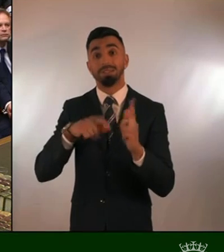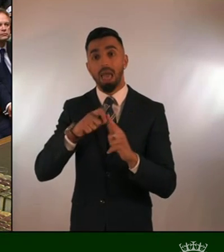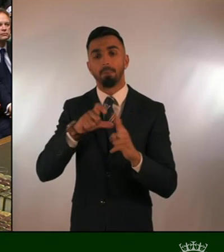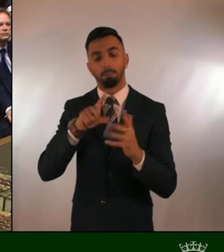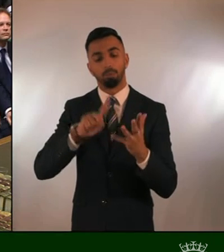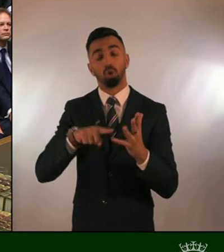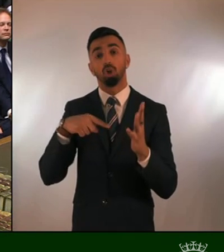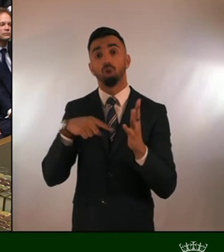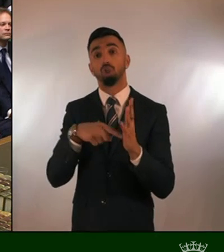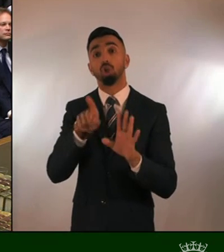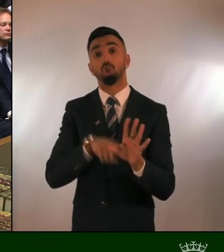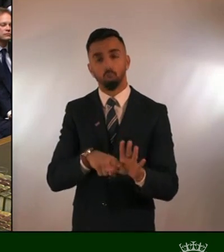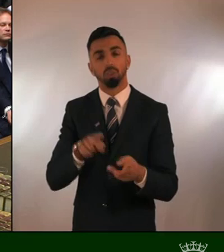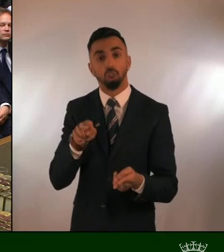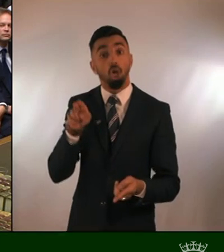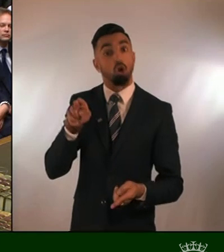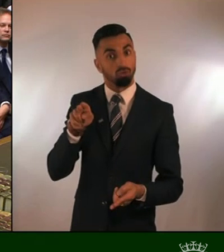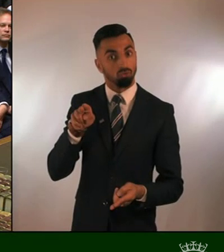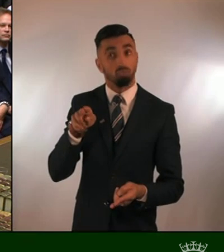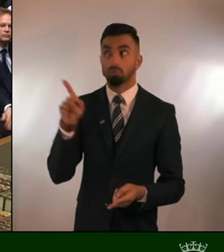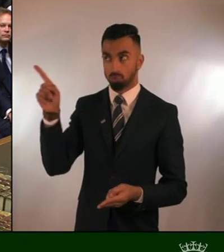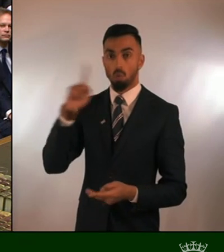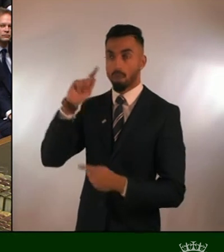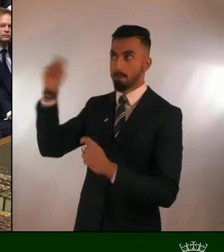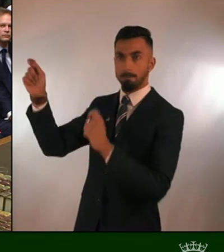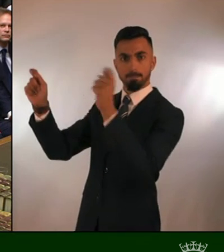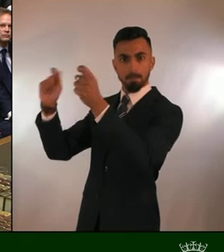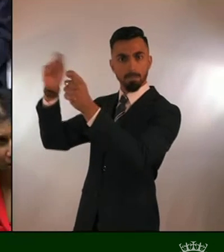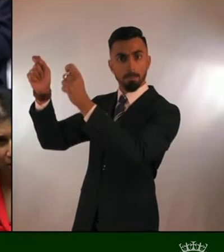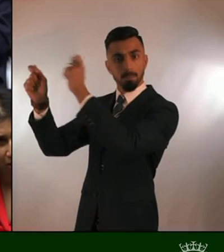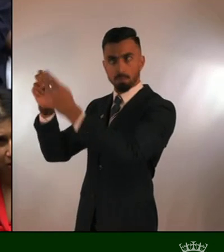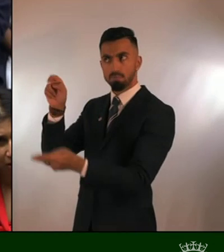I have one further measure to announce on housing.